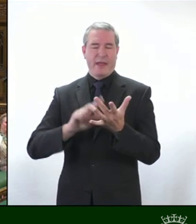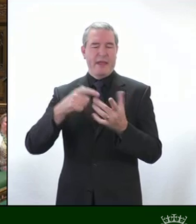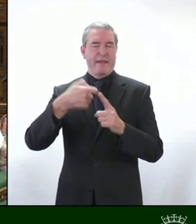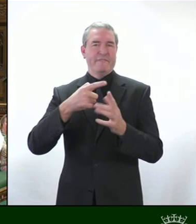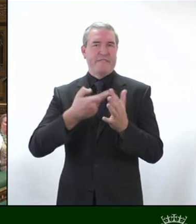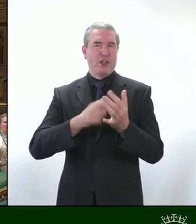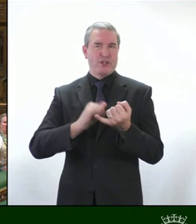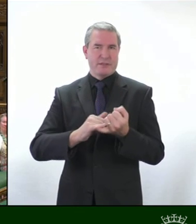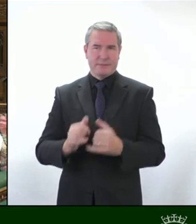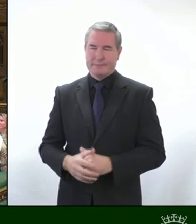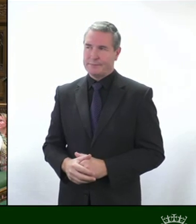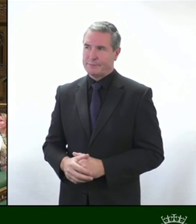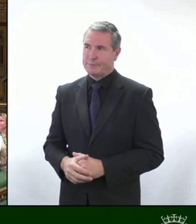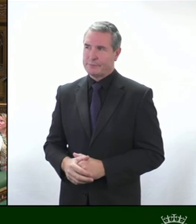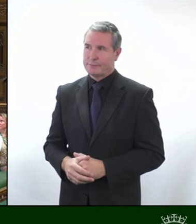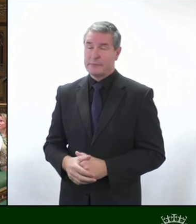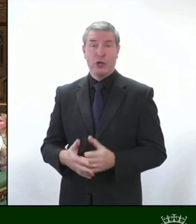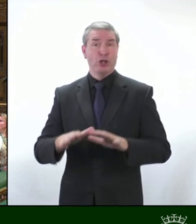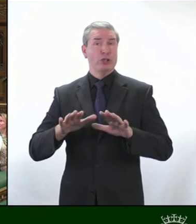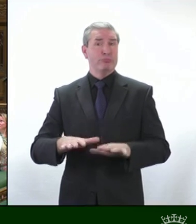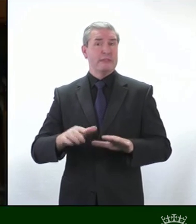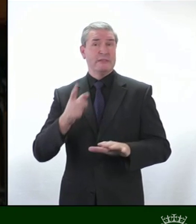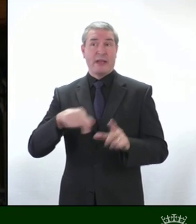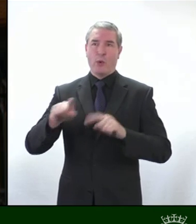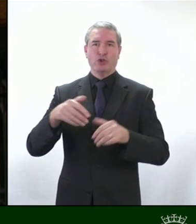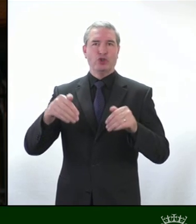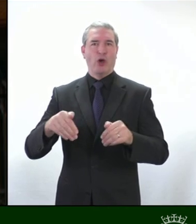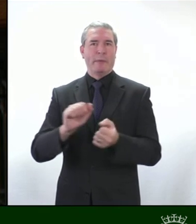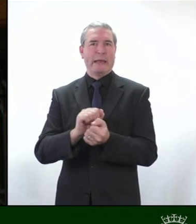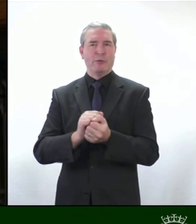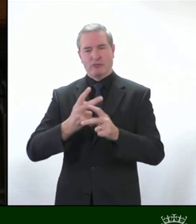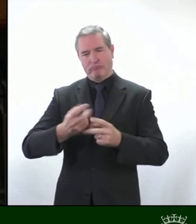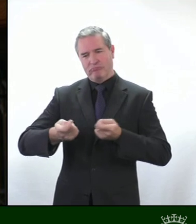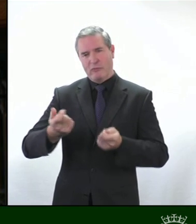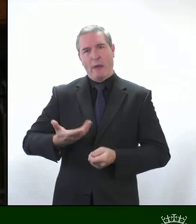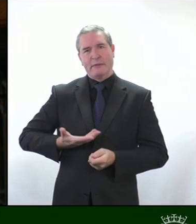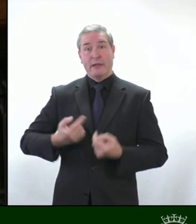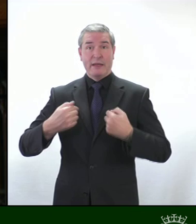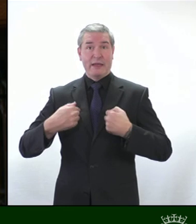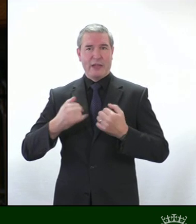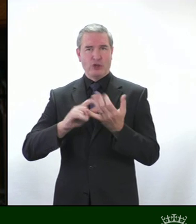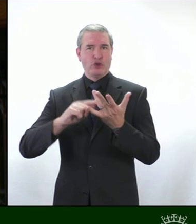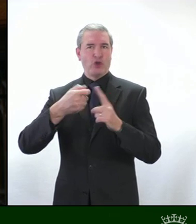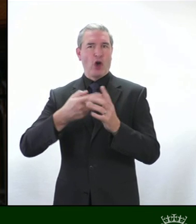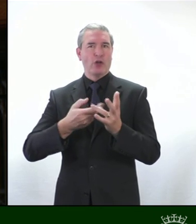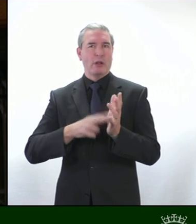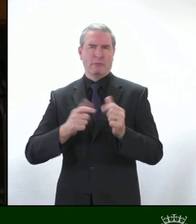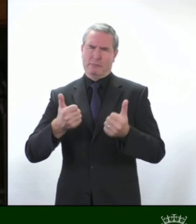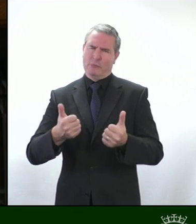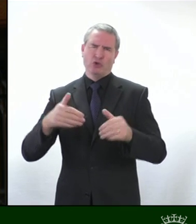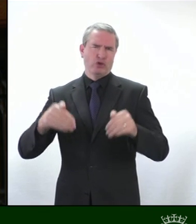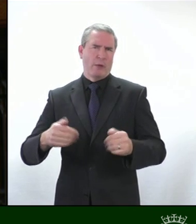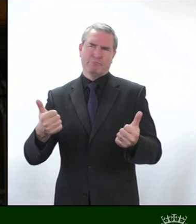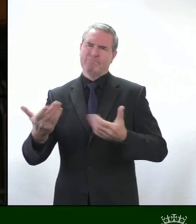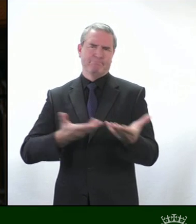It is said that Britain is a nation of shopkeepers, and in Stockton we are proud to have some of the best retailers in the country.